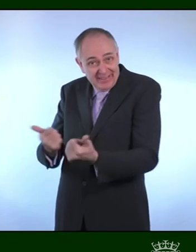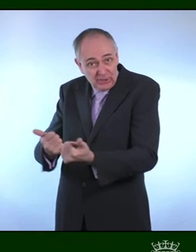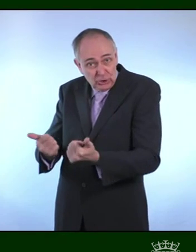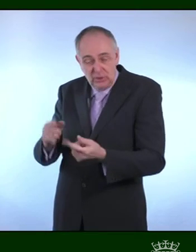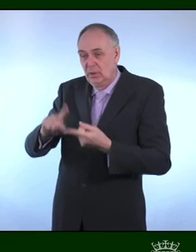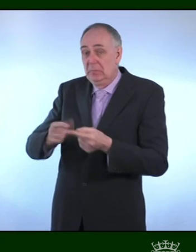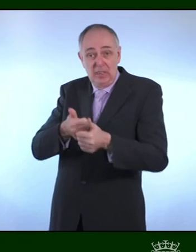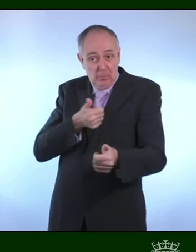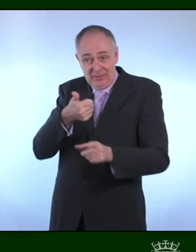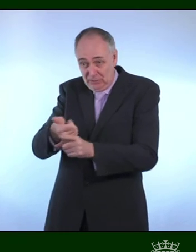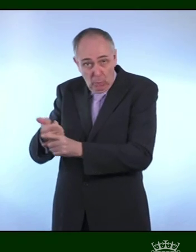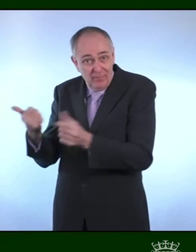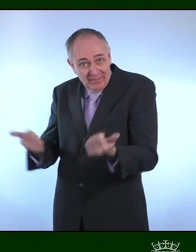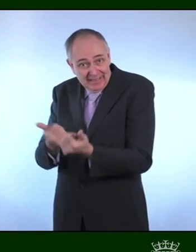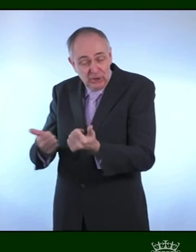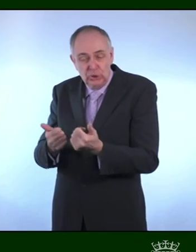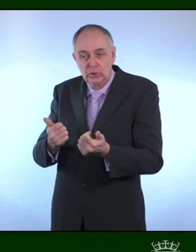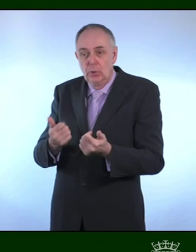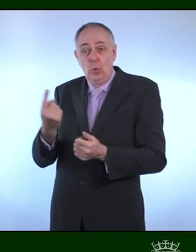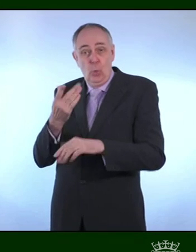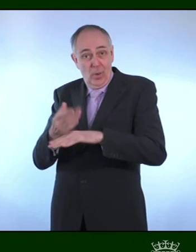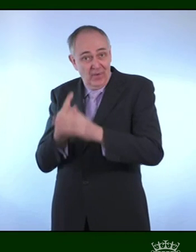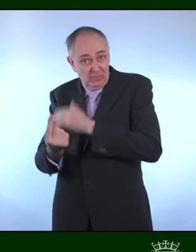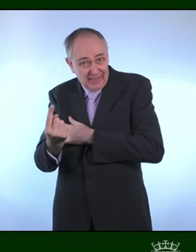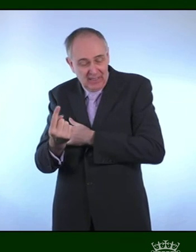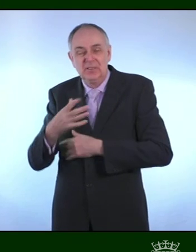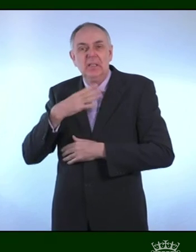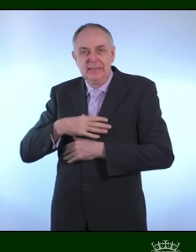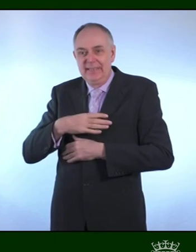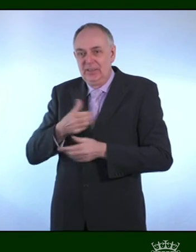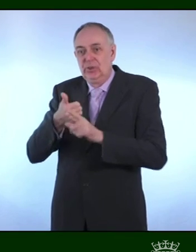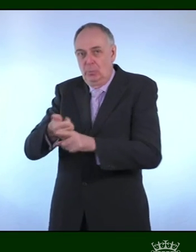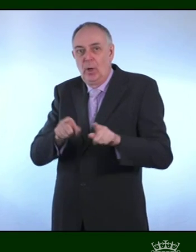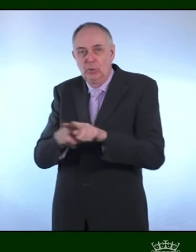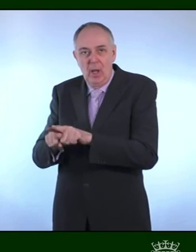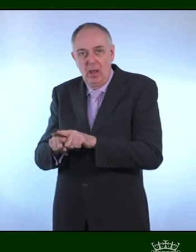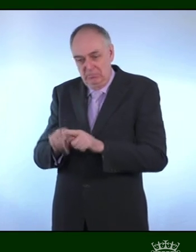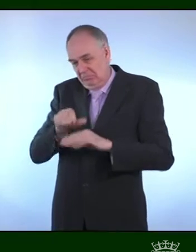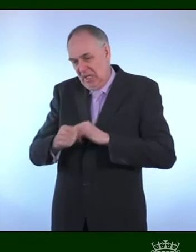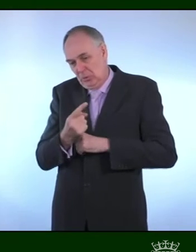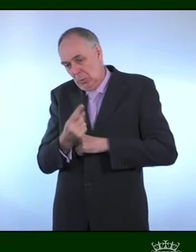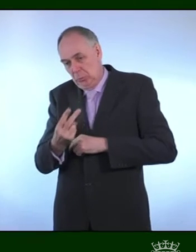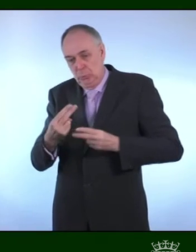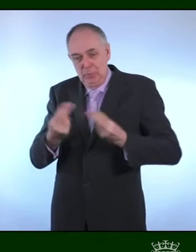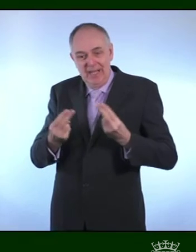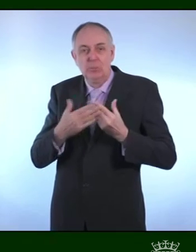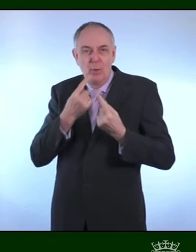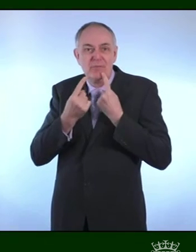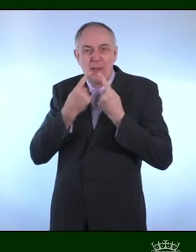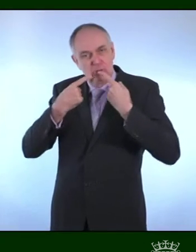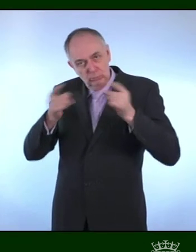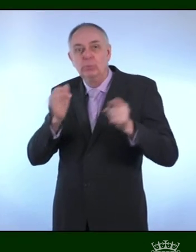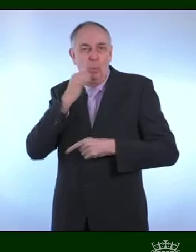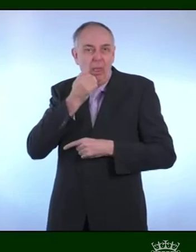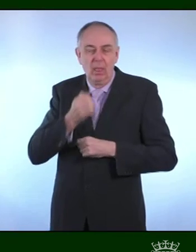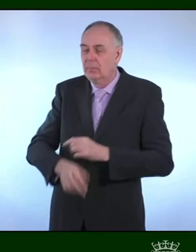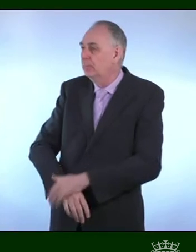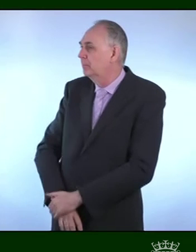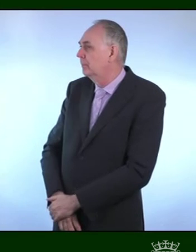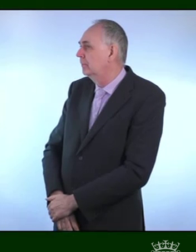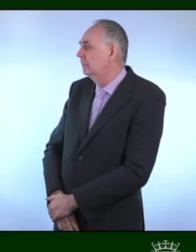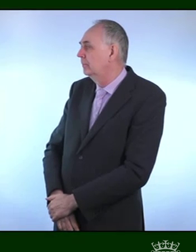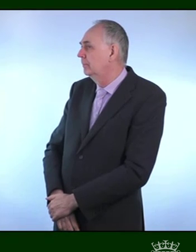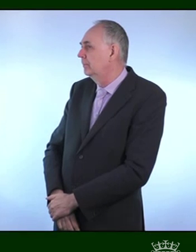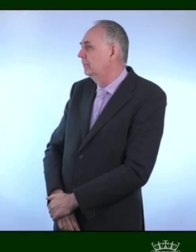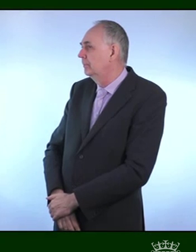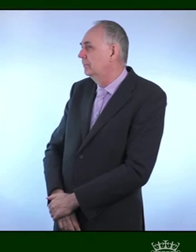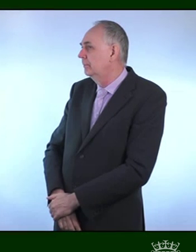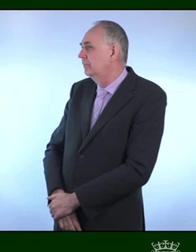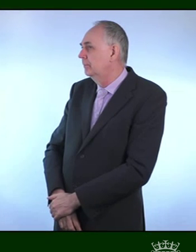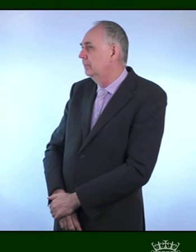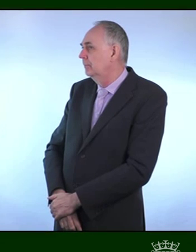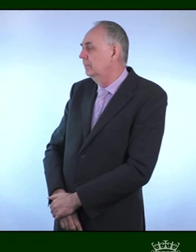We do need to ensure that we protect the self-employed as well, and he will be hearing more about that in the next couple of days.